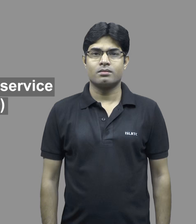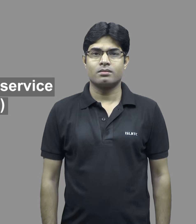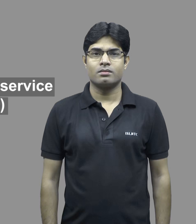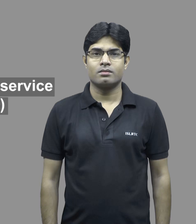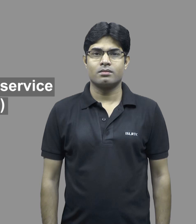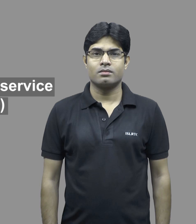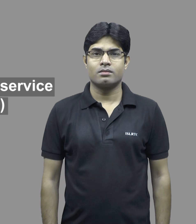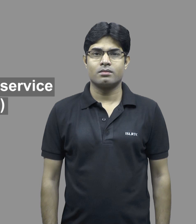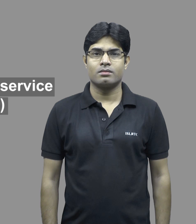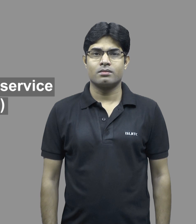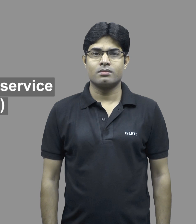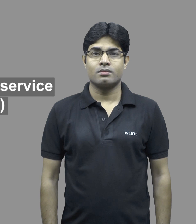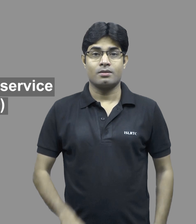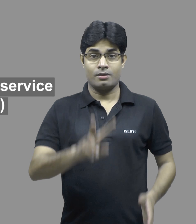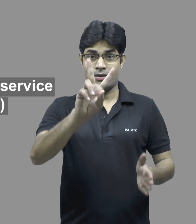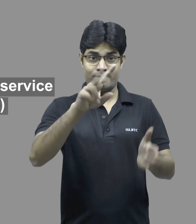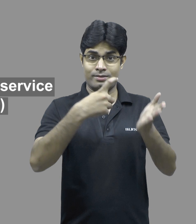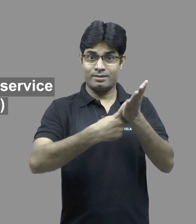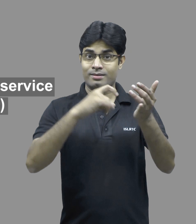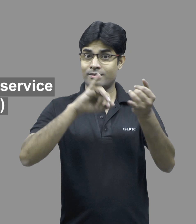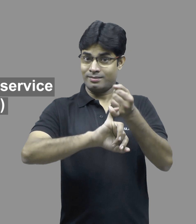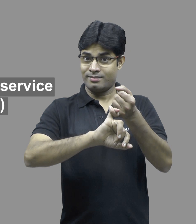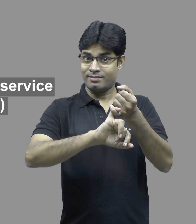Video Relay Service (VRS)